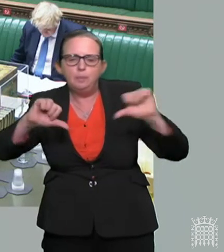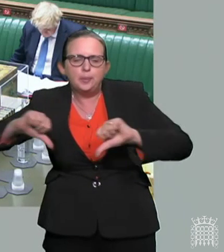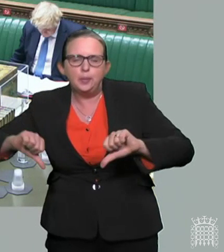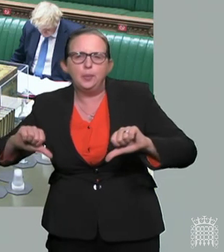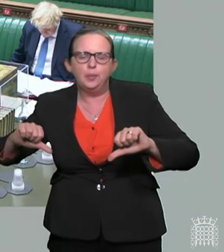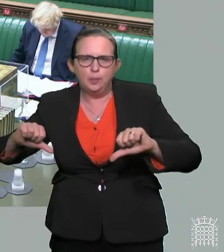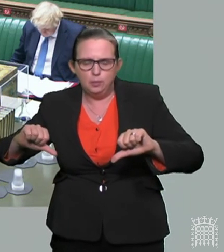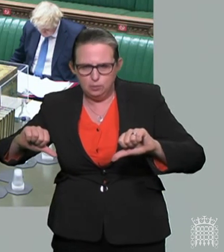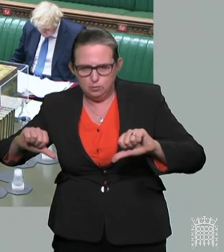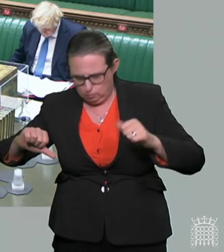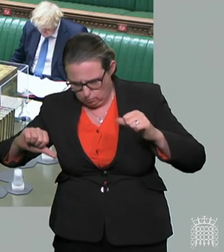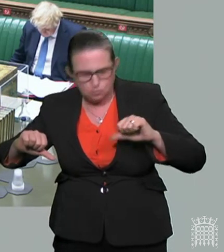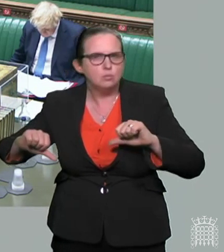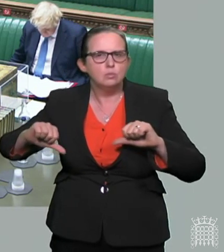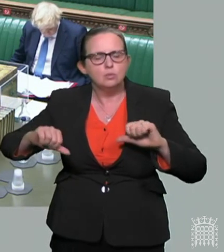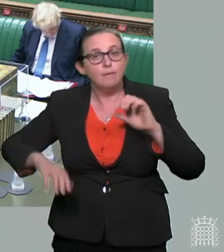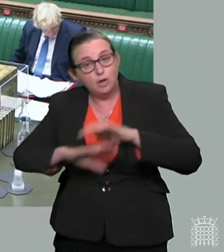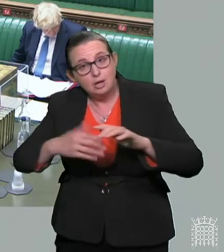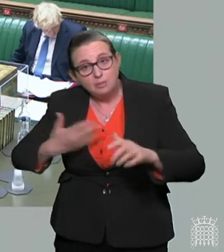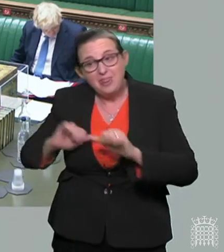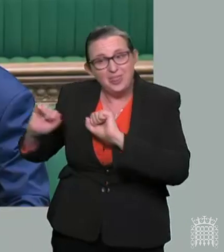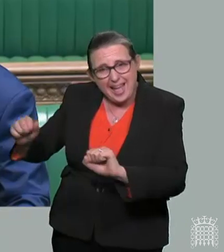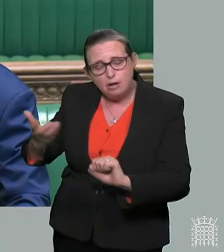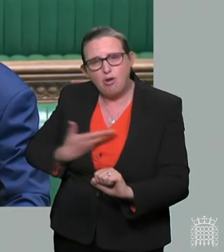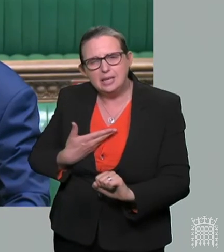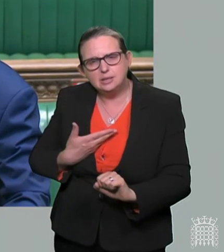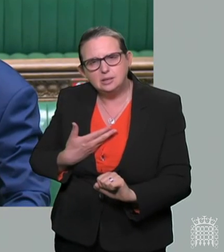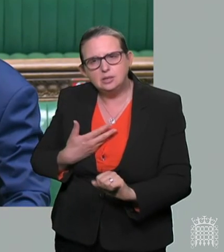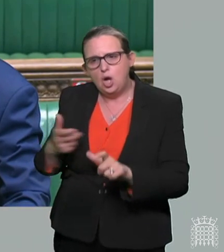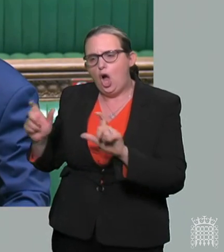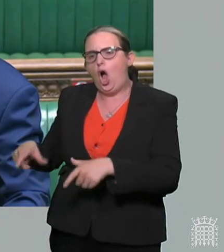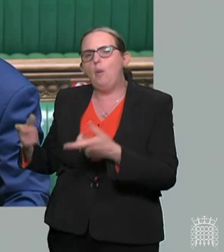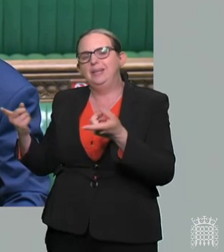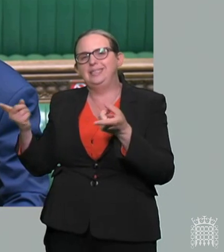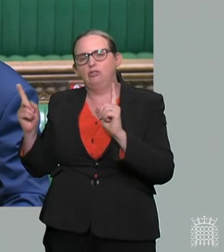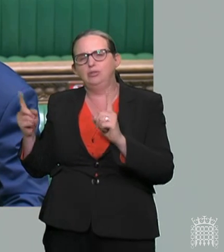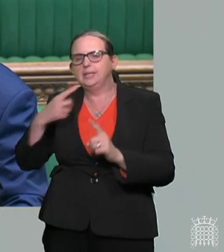This is about booing; it says that he fully respects their rights. The Home Secretary said that booing was